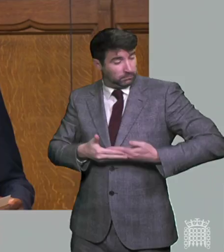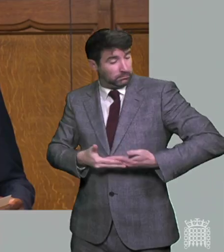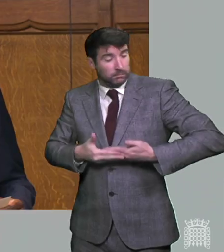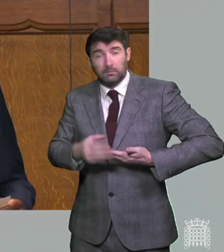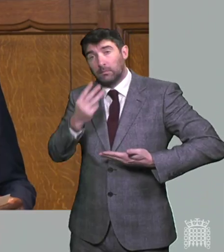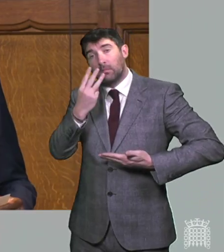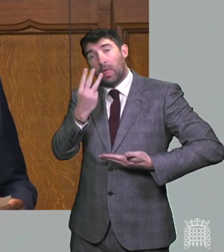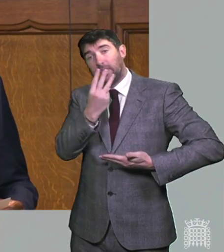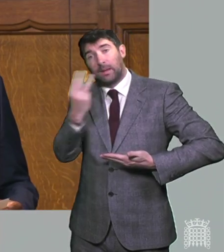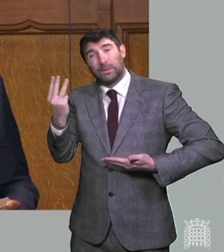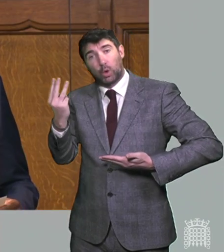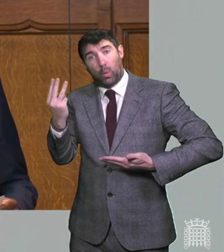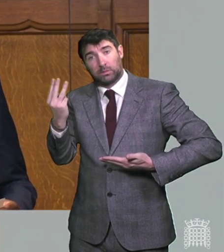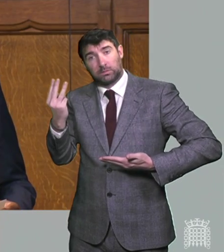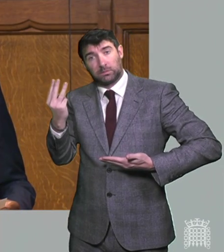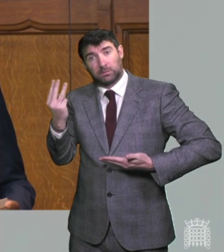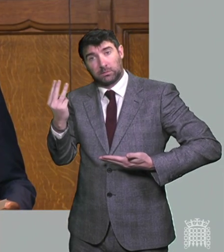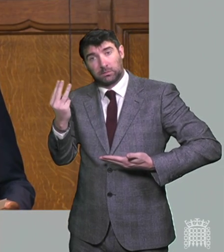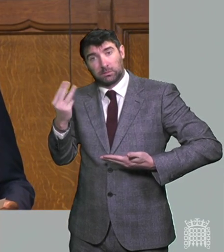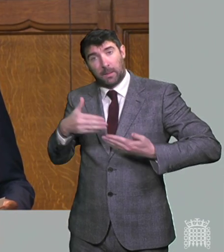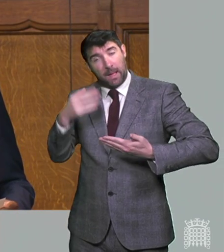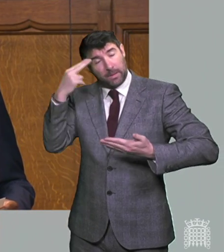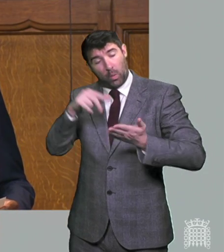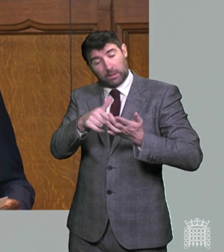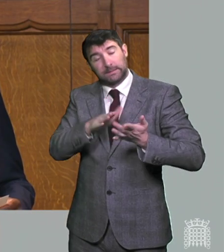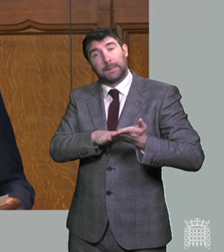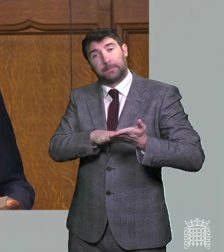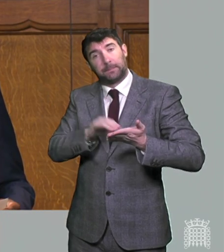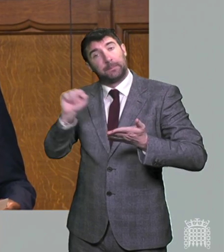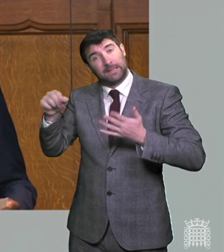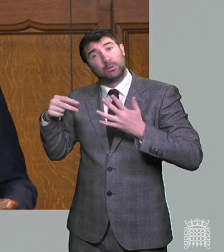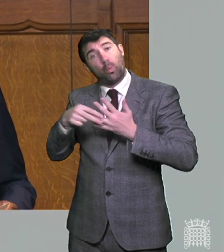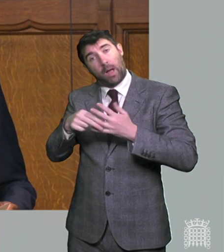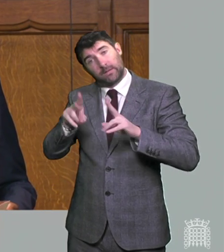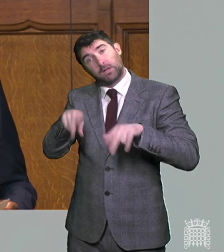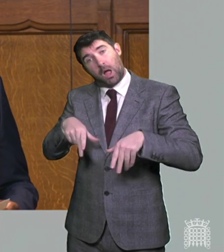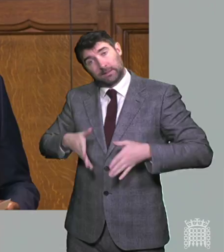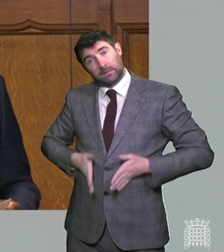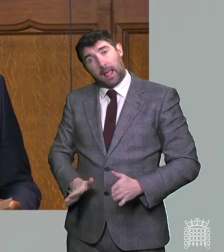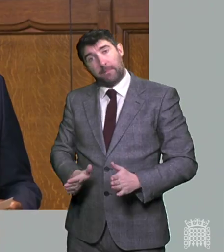Aaron’s wife Bernadette tragically passed away while giving birth to Tim.